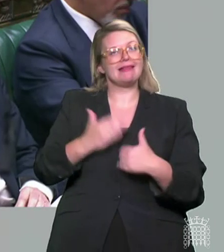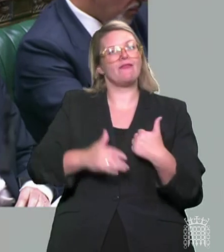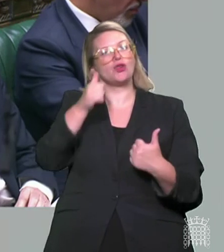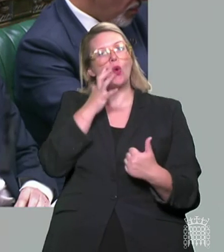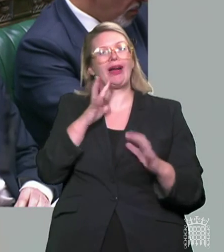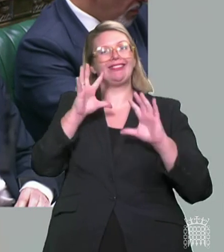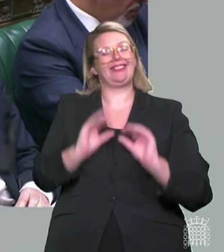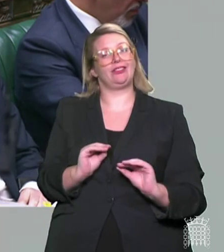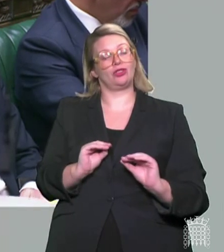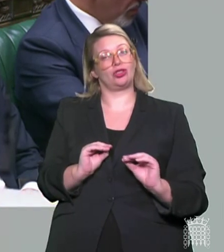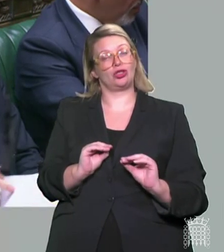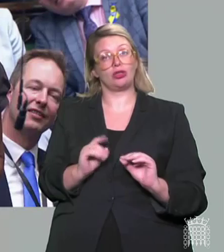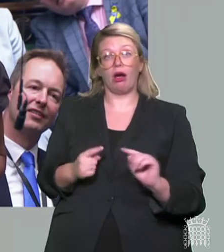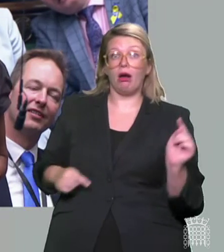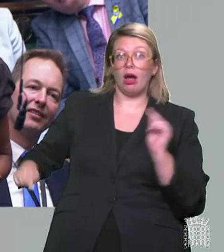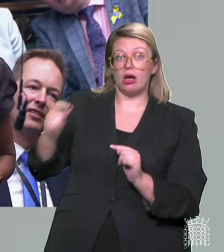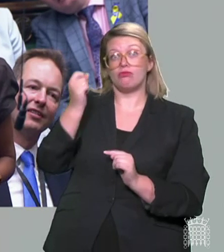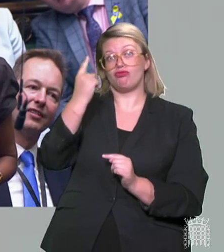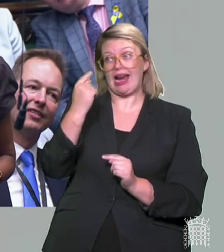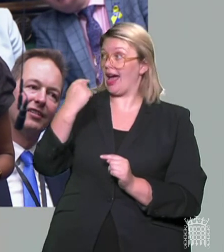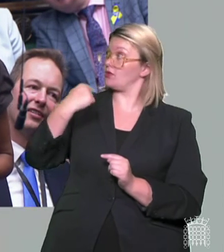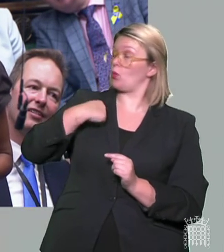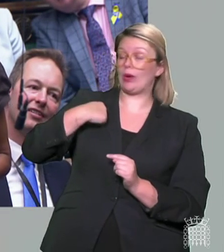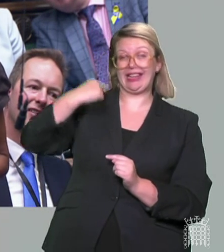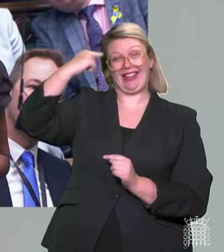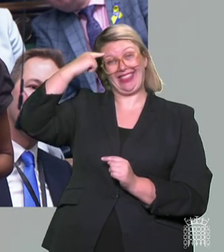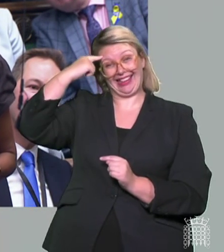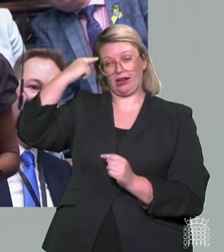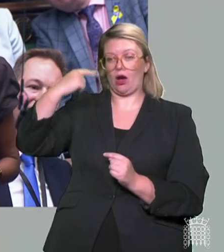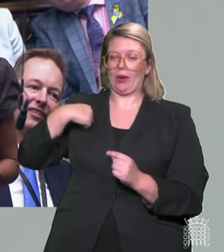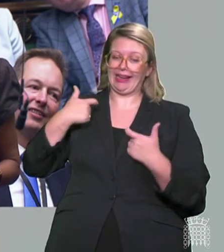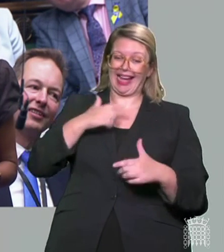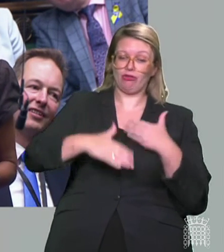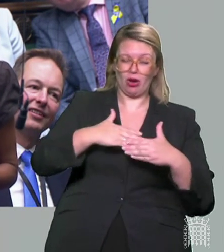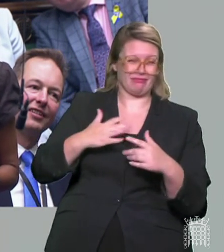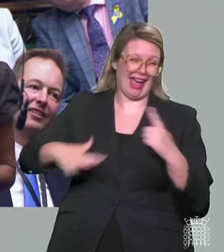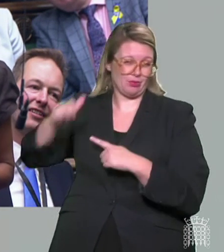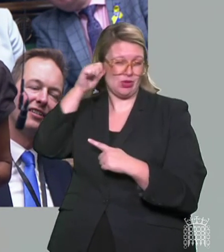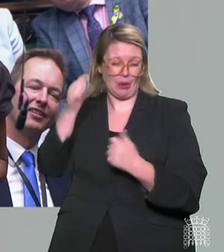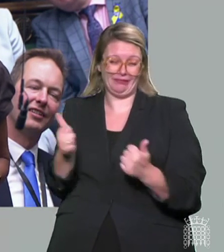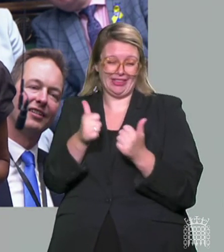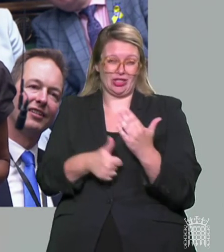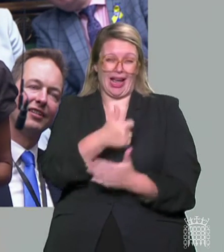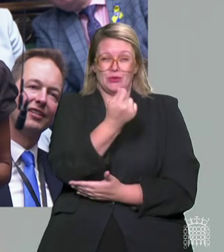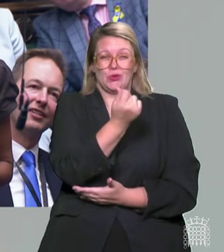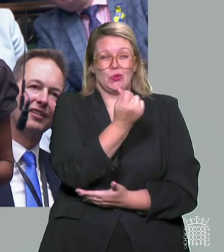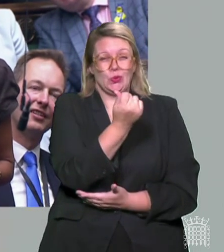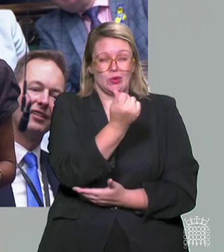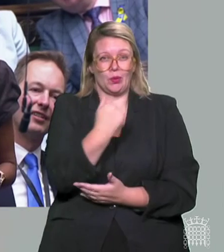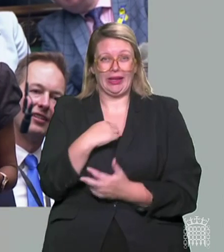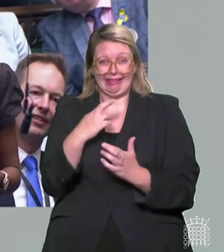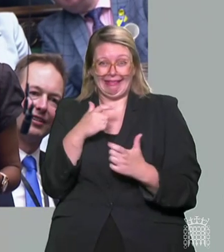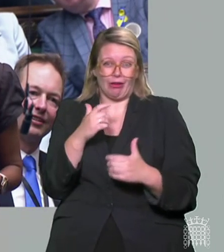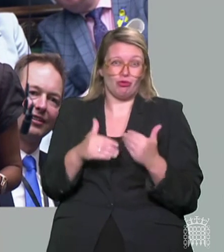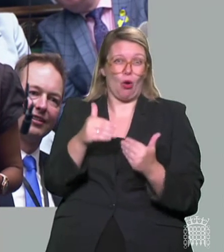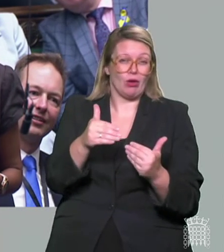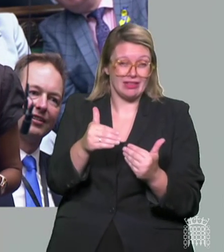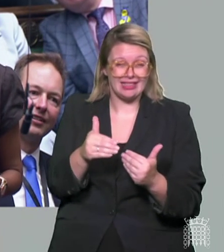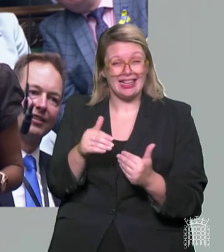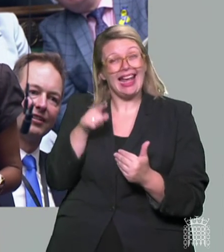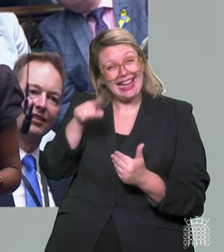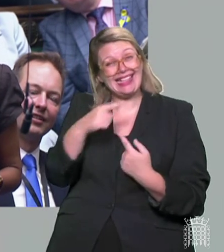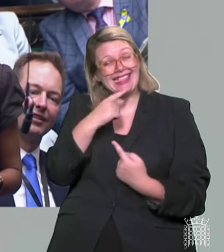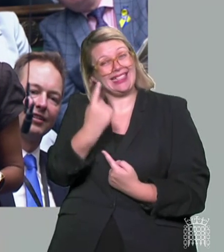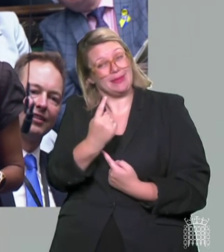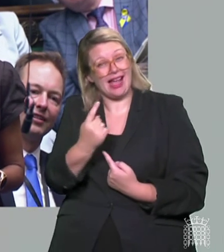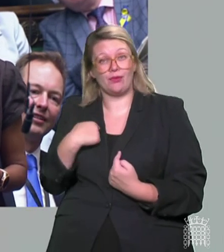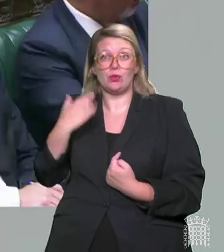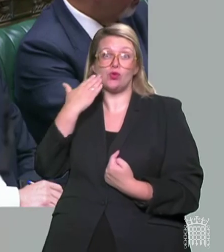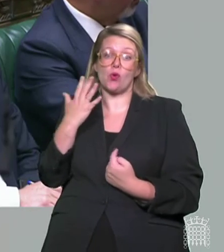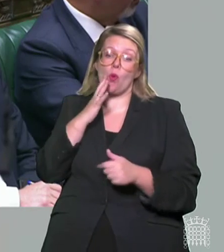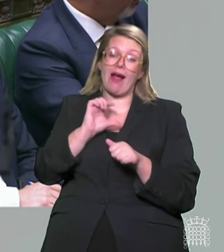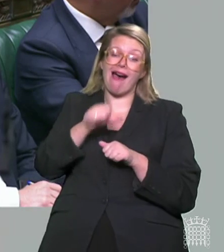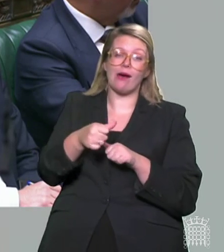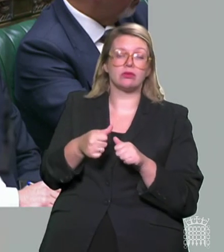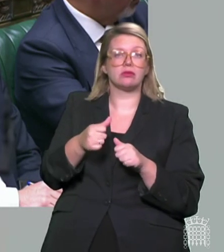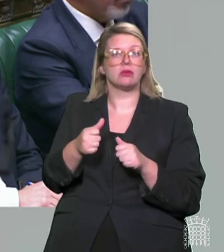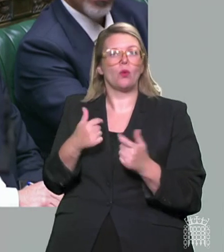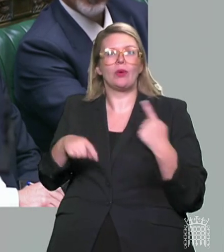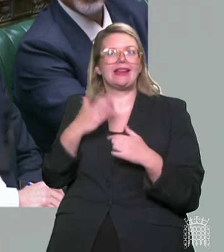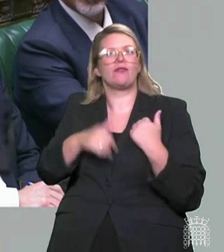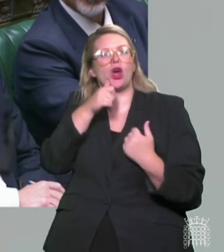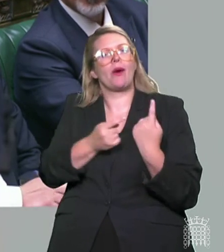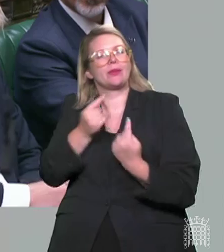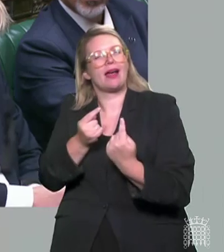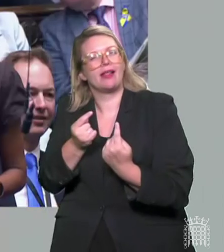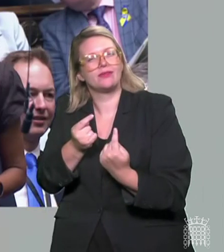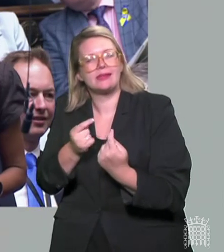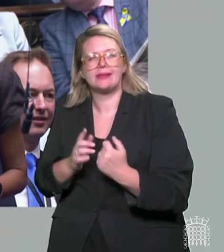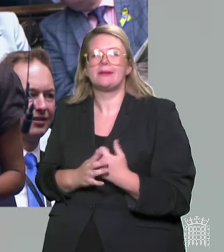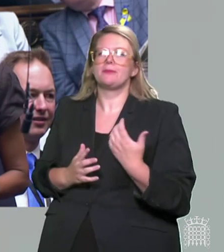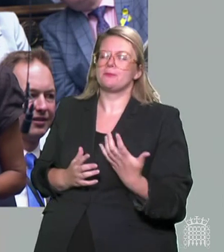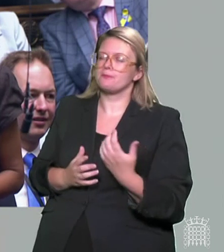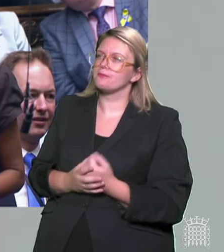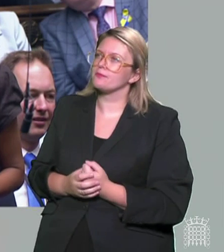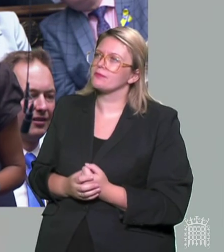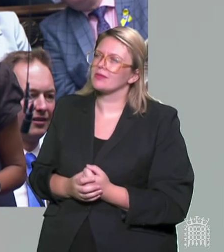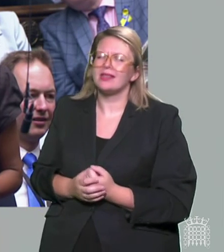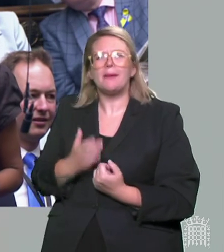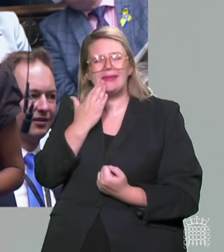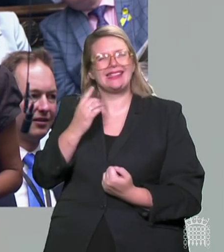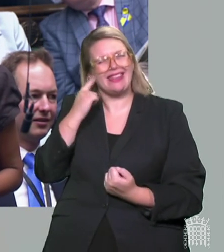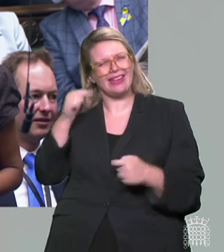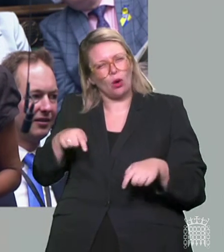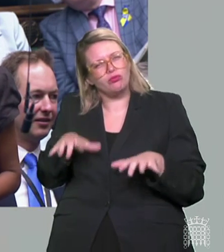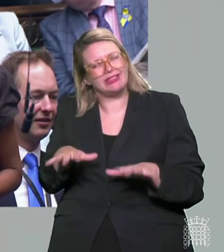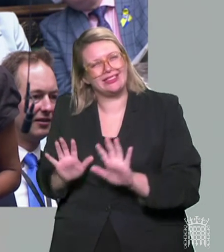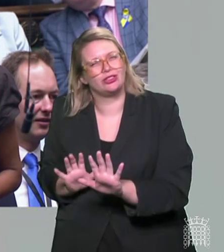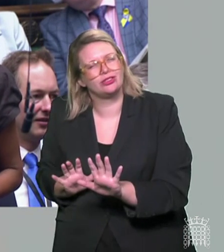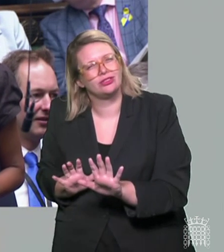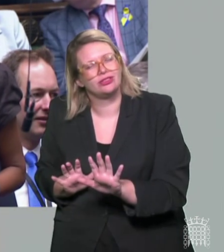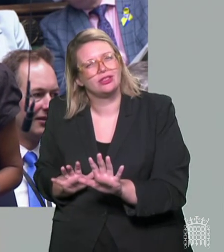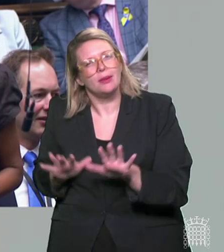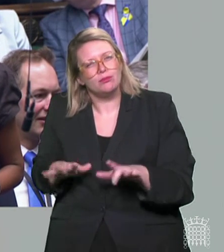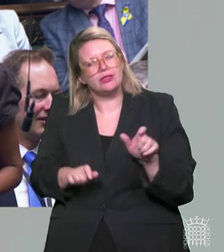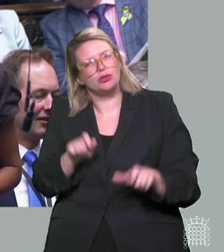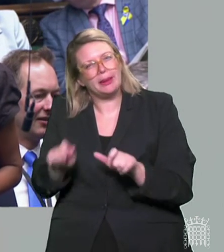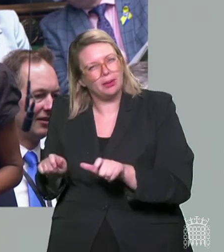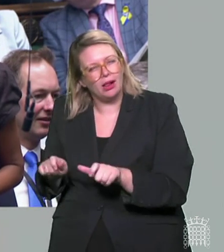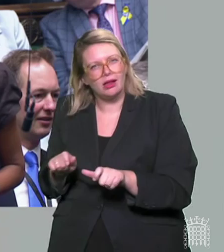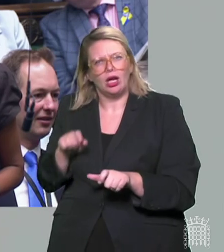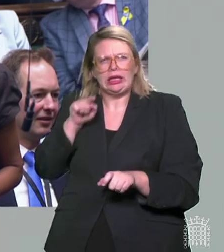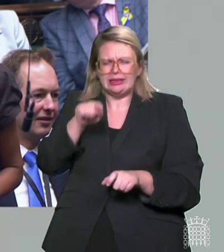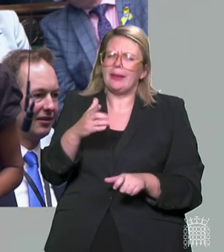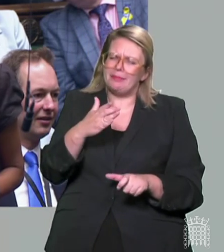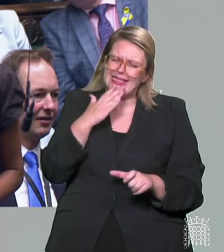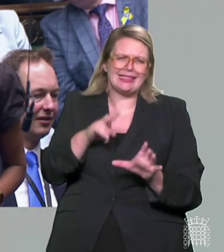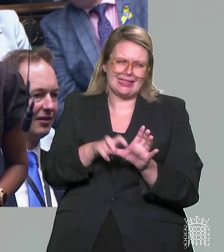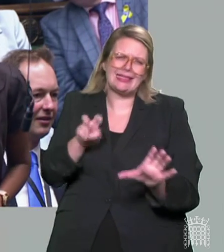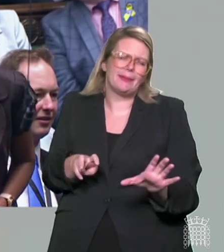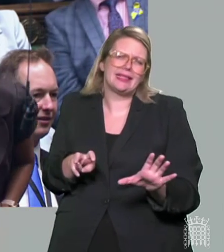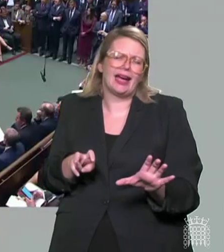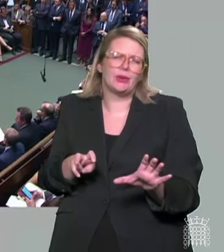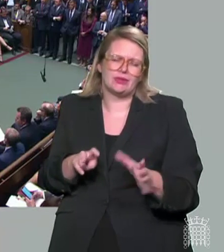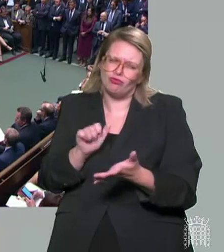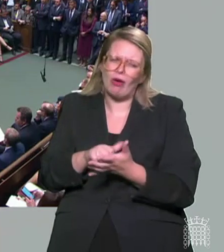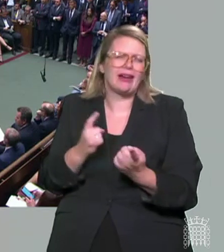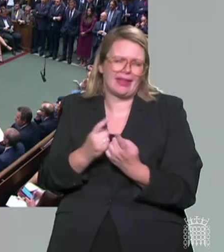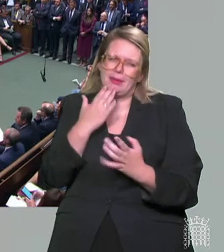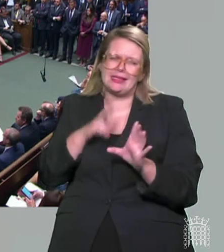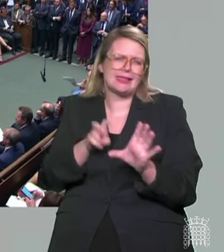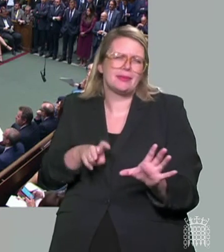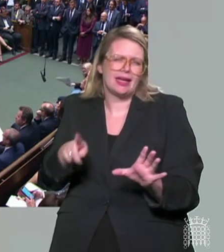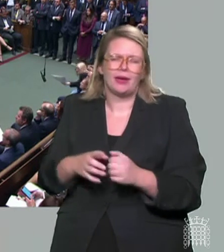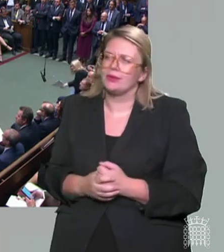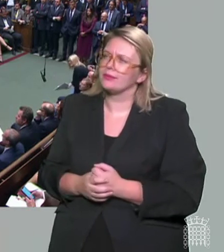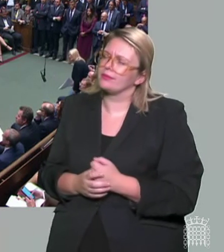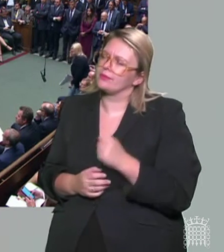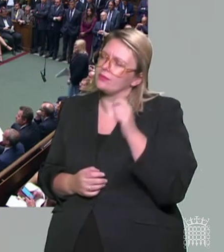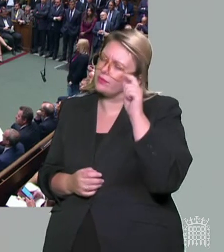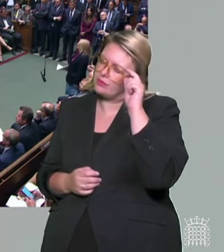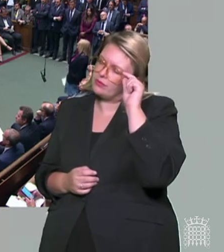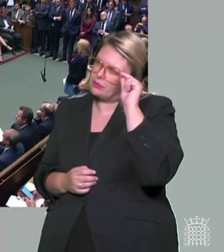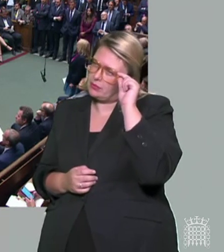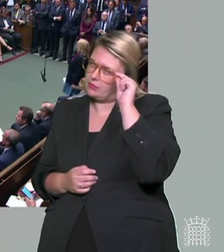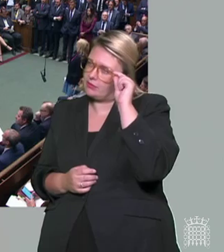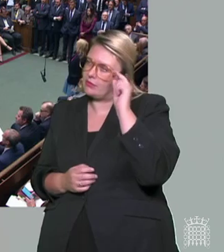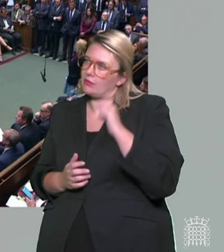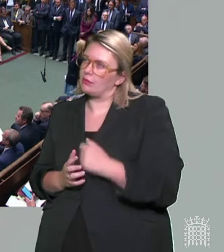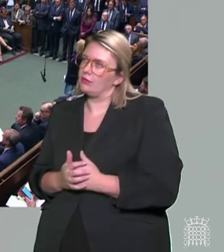Long after it is obvious to everyone that we are goners, we continue to believe in our ‘duty’ to hang on…to the perks and privileges of our posts …In reality, we are just terrified of the come-down.”For the sake of this great country, will the Prime Minister heed the advice of his former self, get over his terror and do the decent thing?